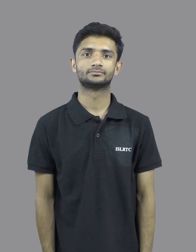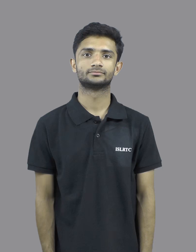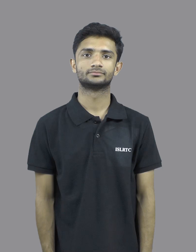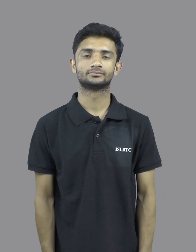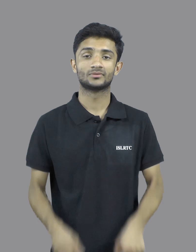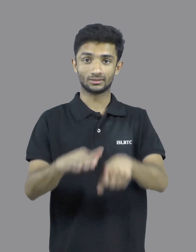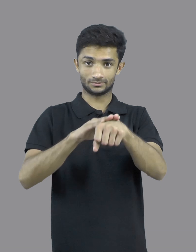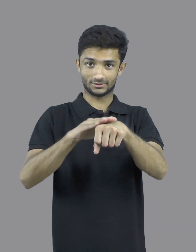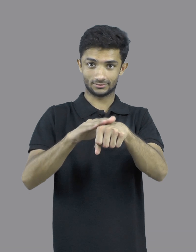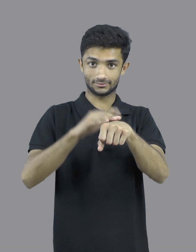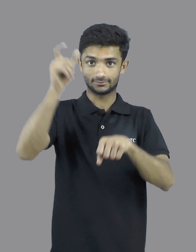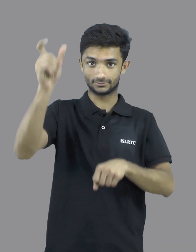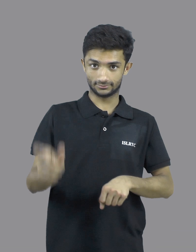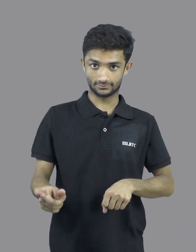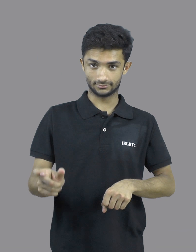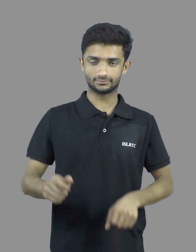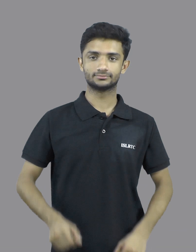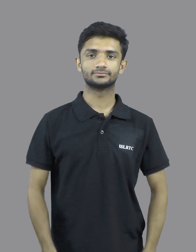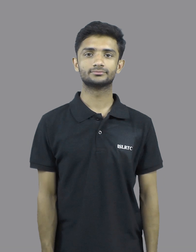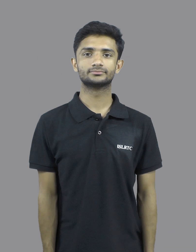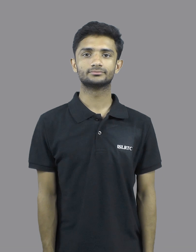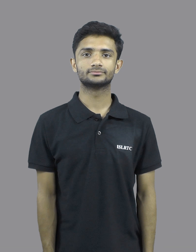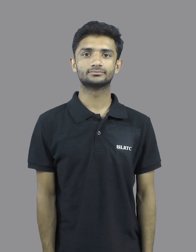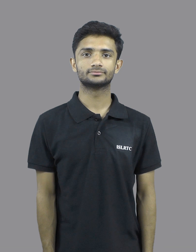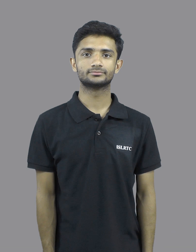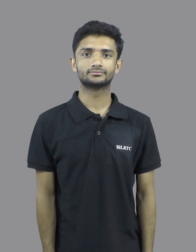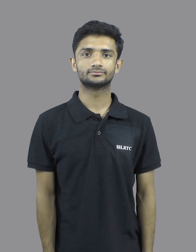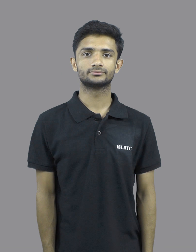Peon